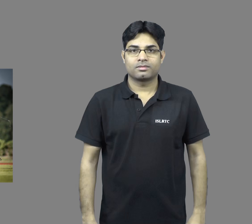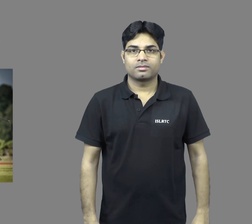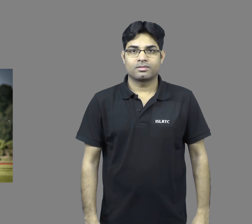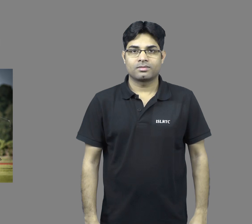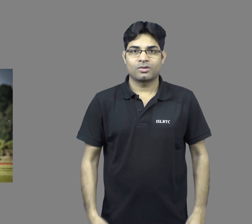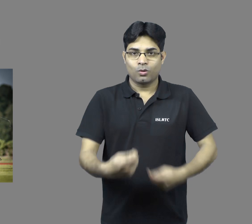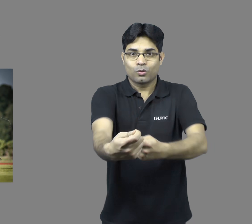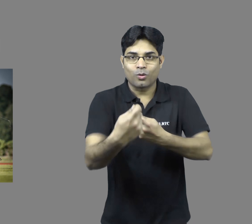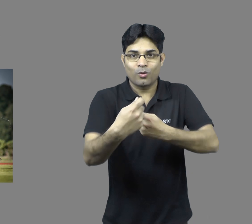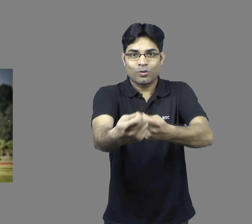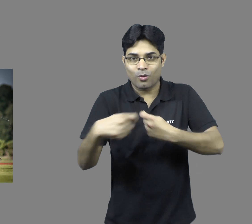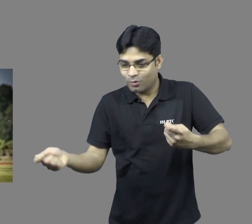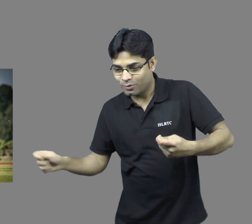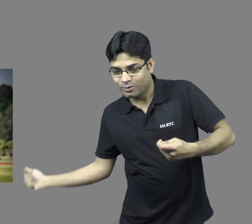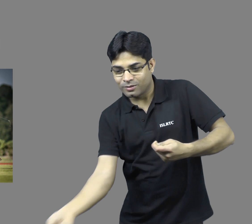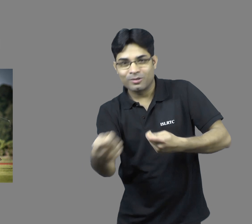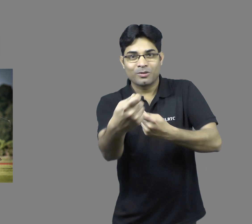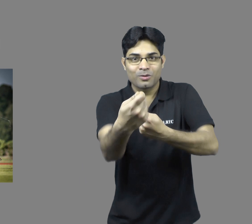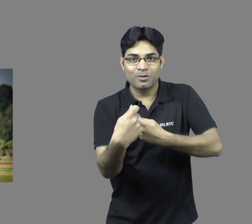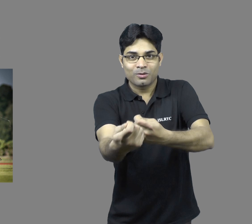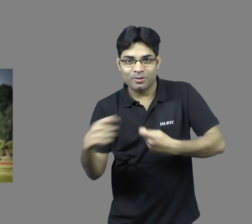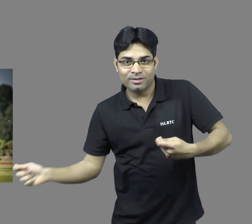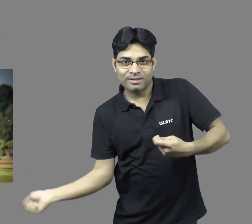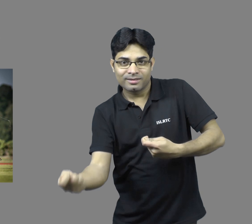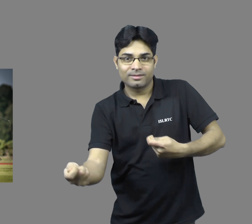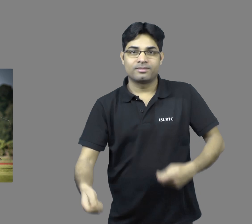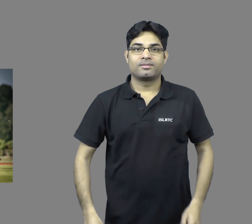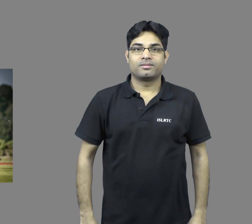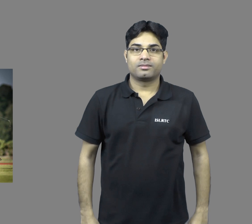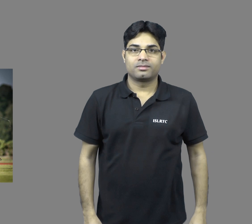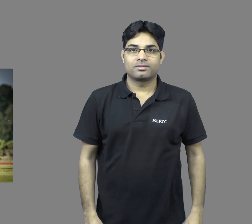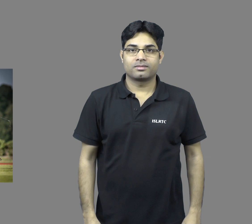Polo